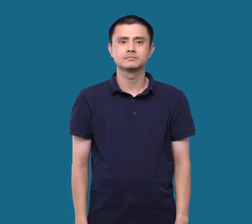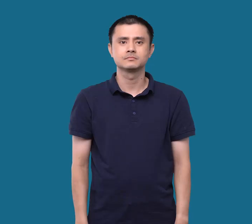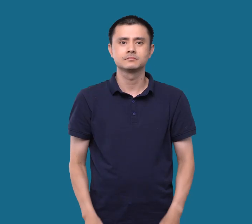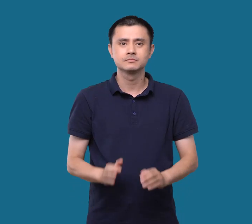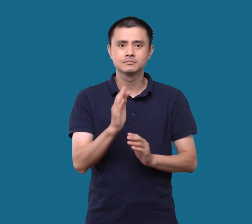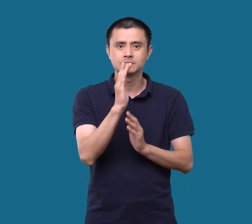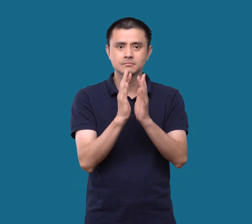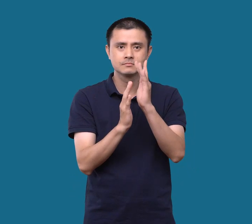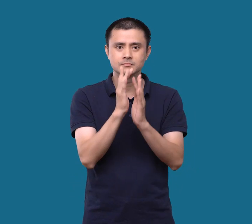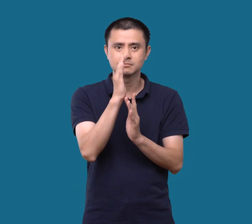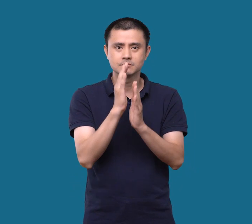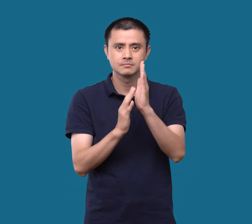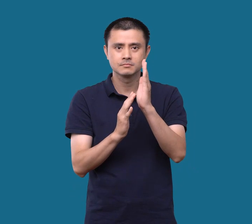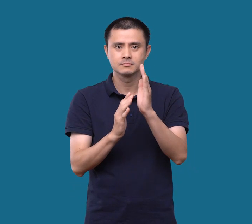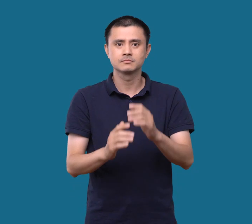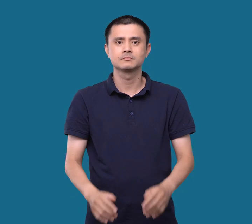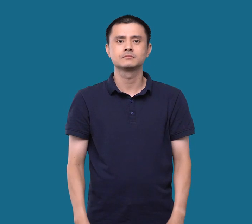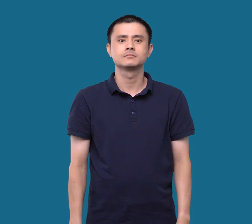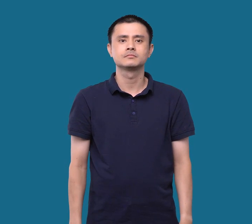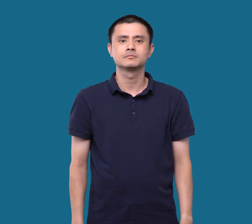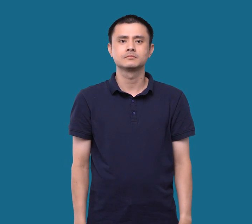lửa